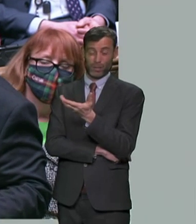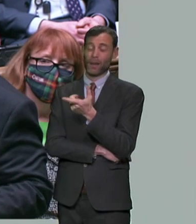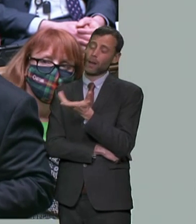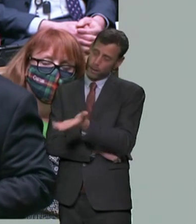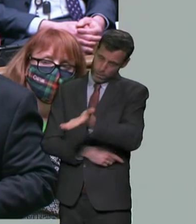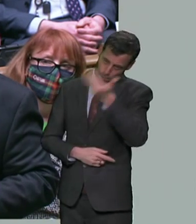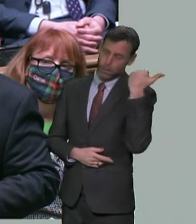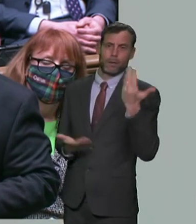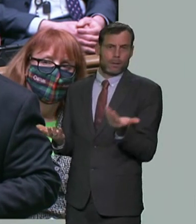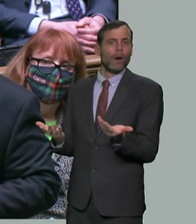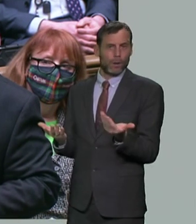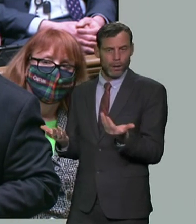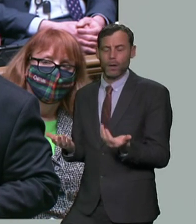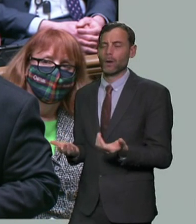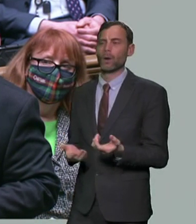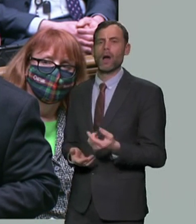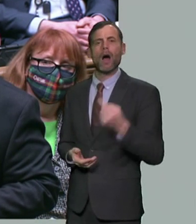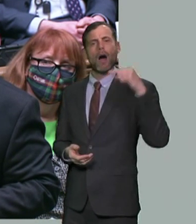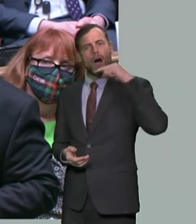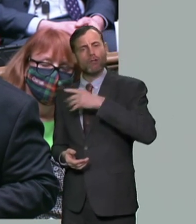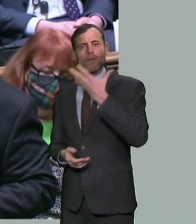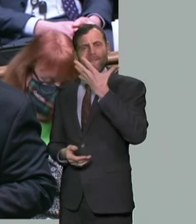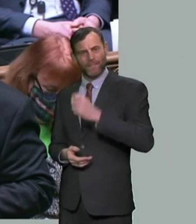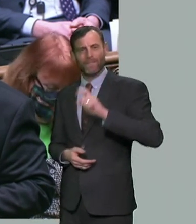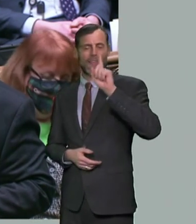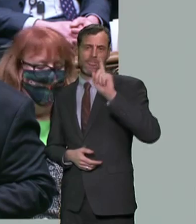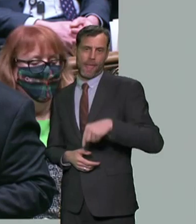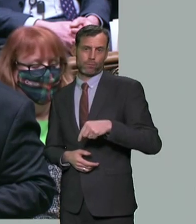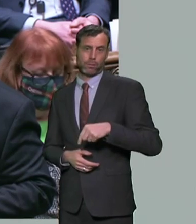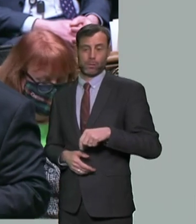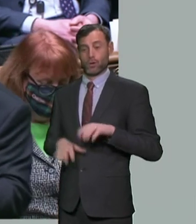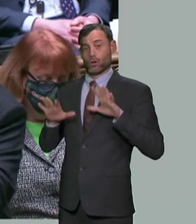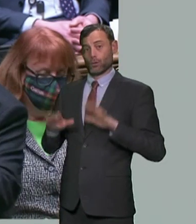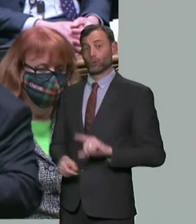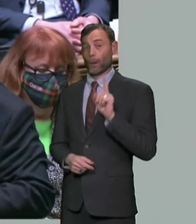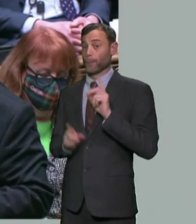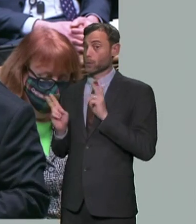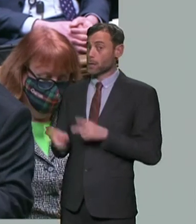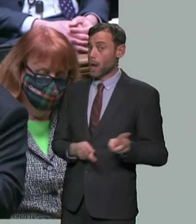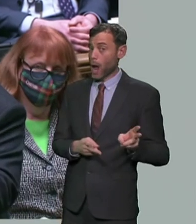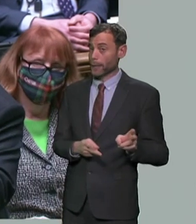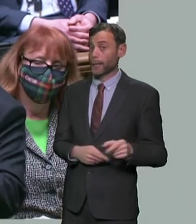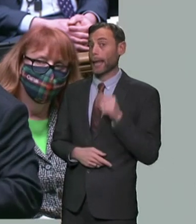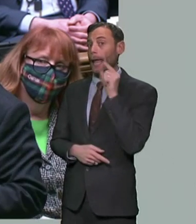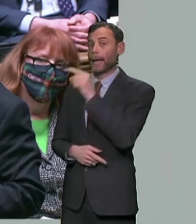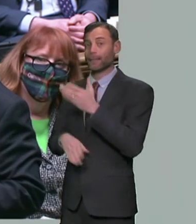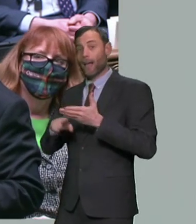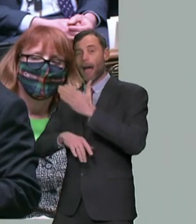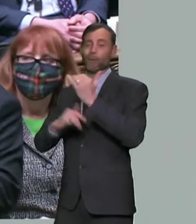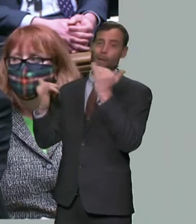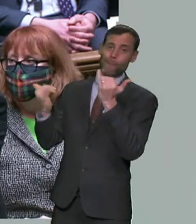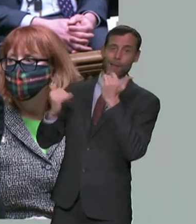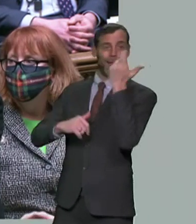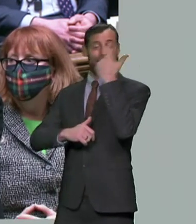Let us remind ourselves: more than 150,000 of our citizens died and he is partying, he is laughing.